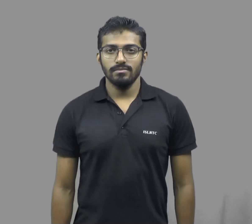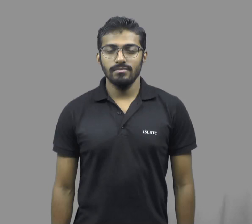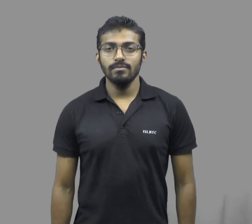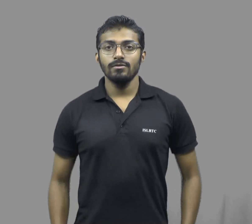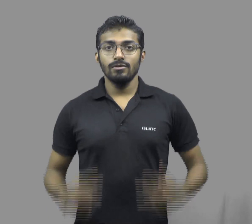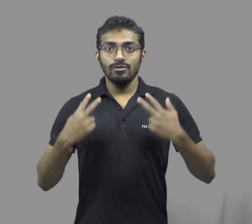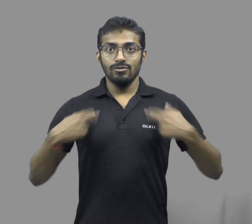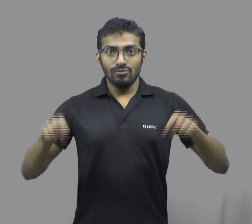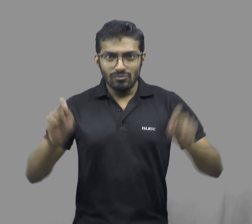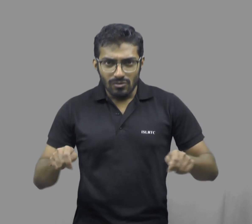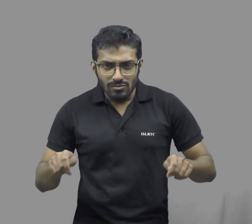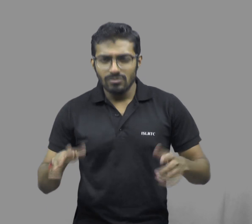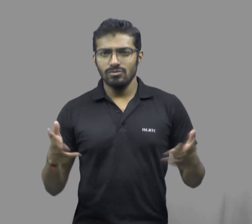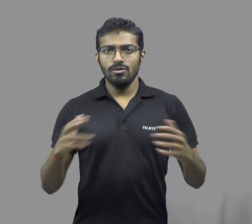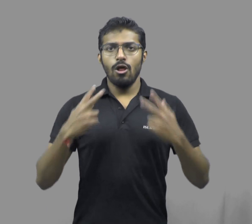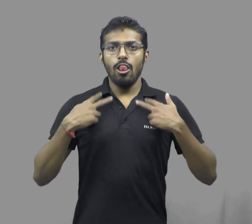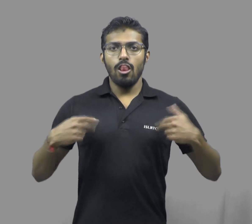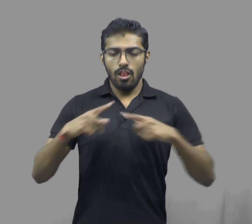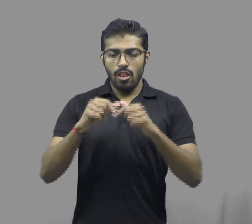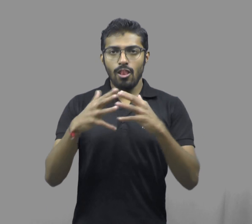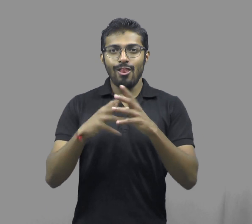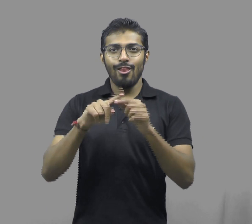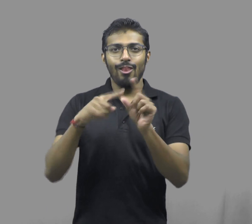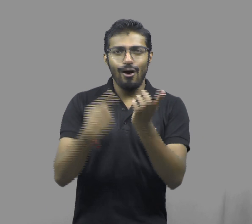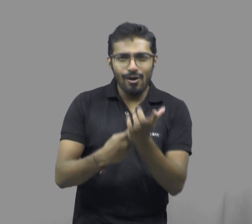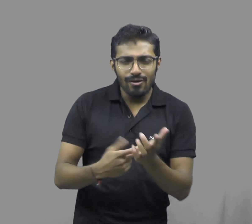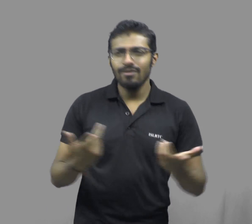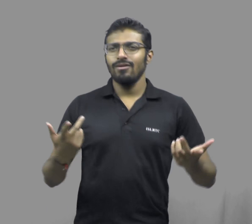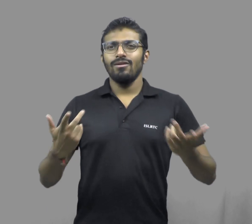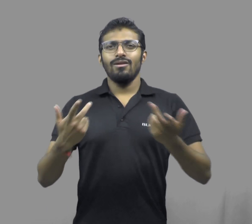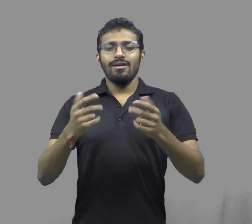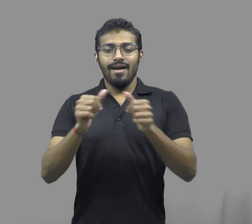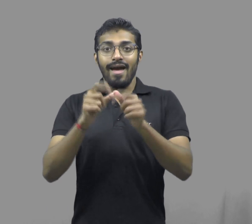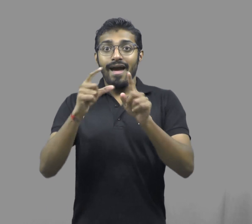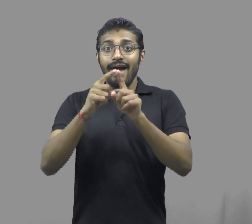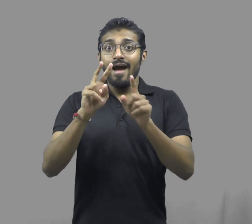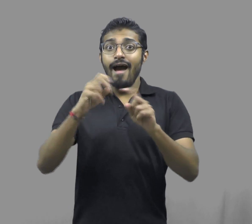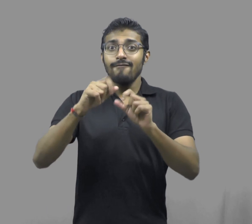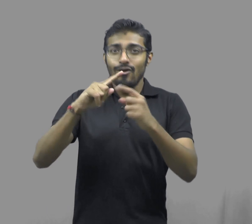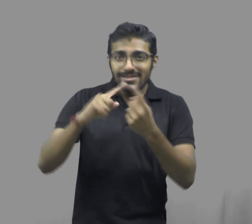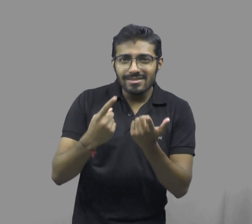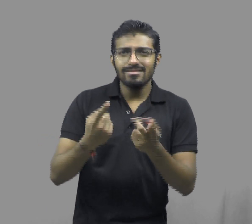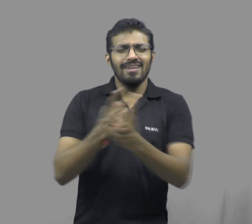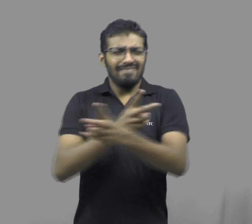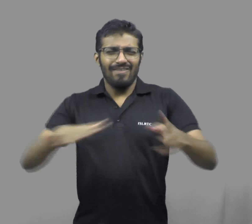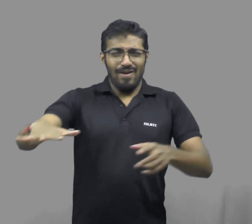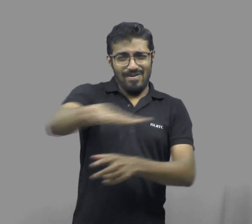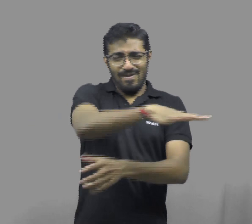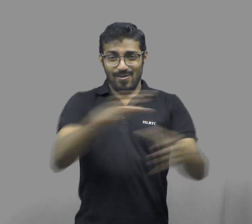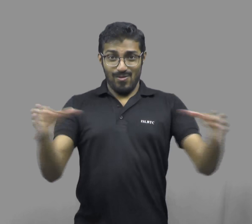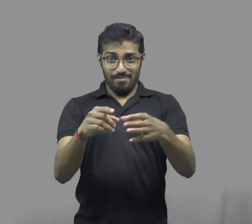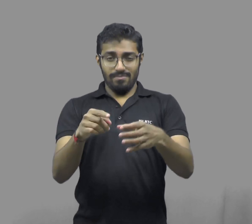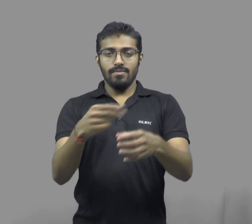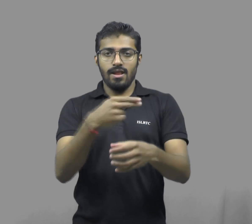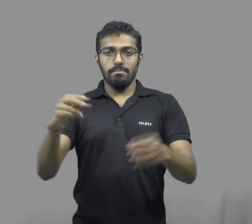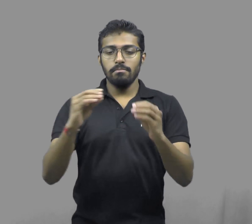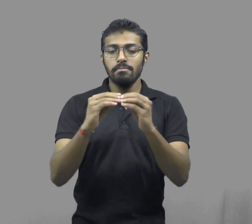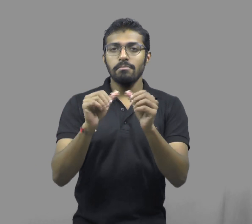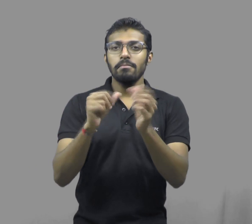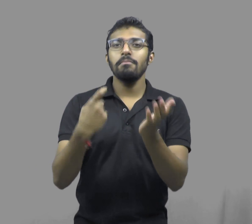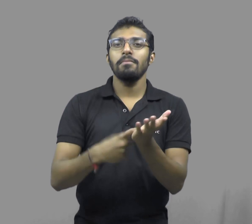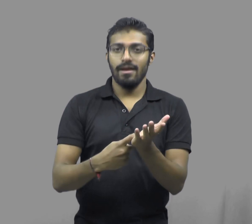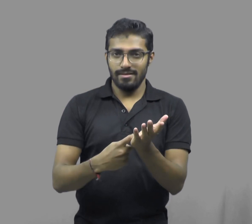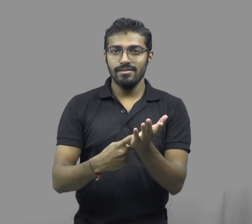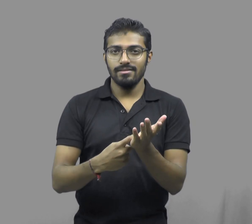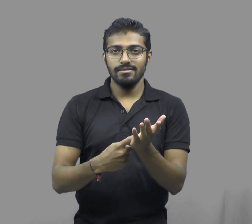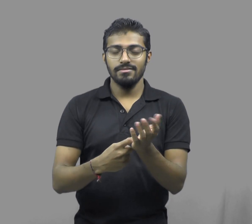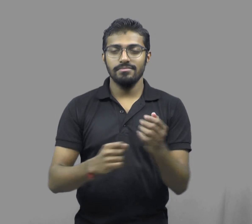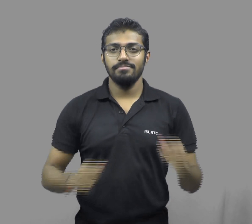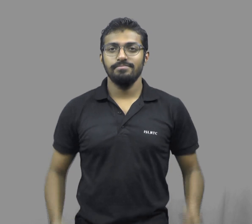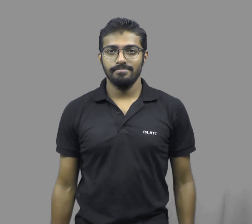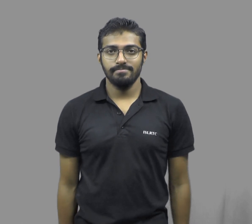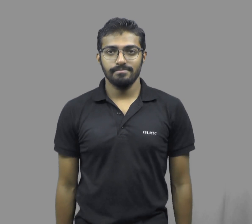Bar